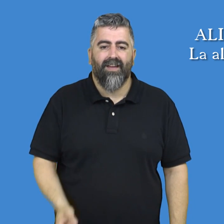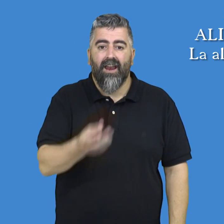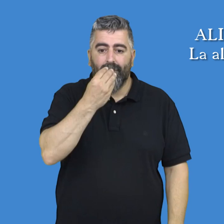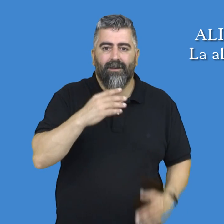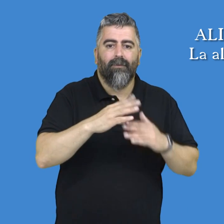comer